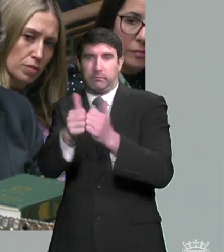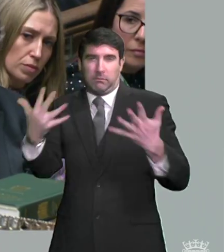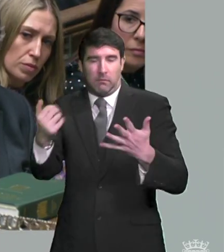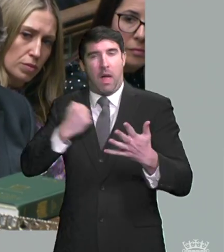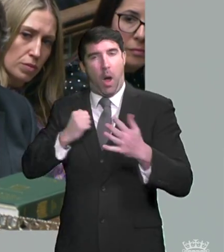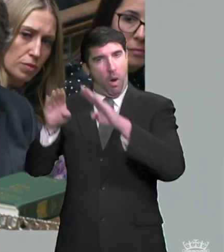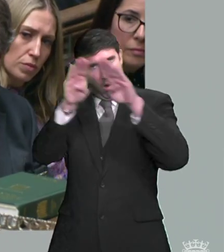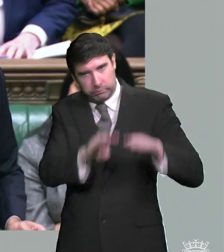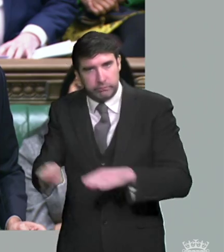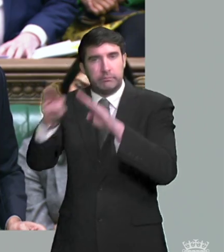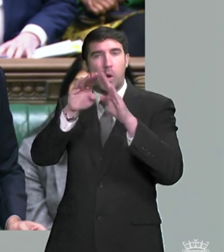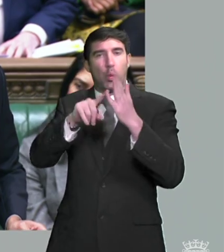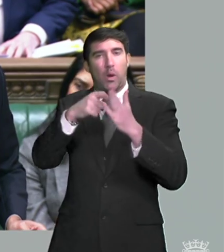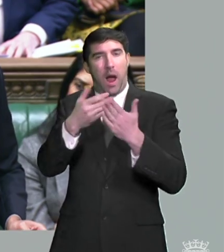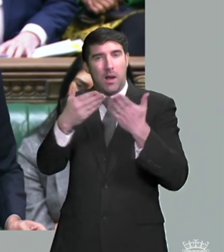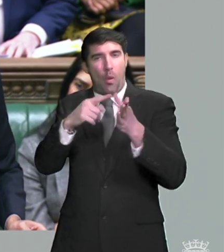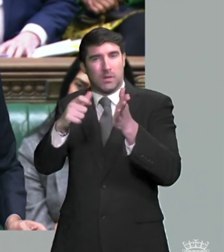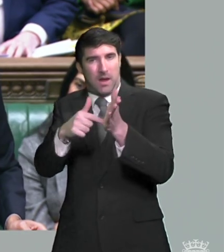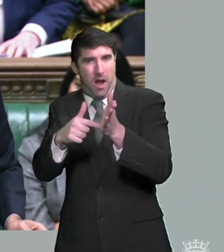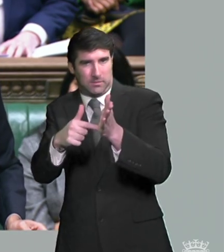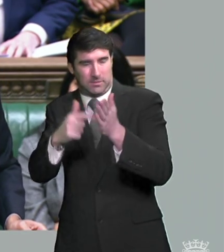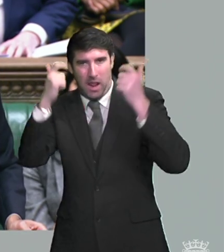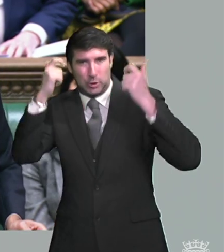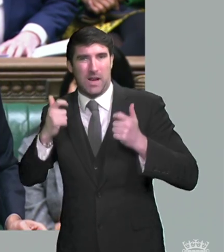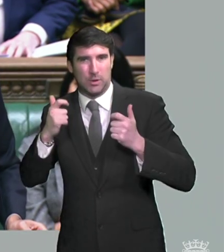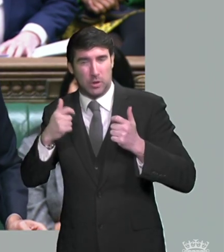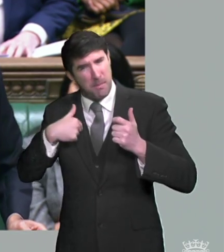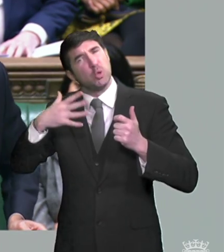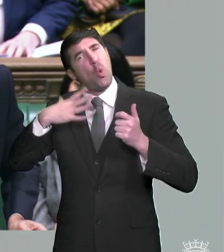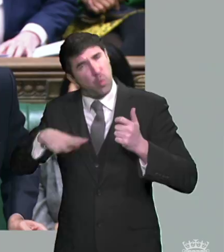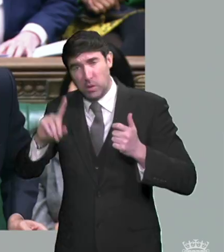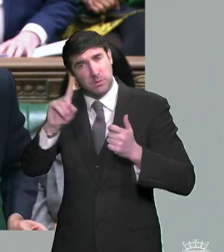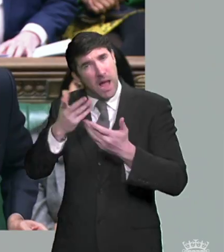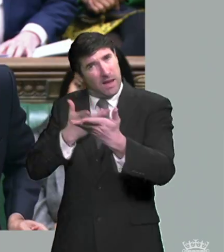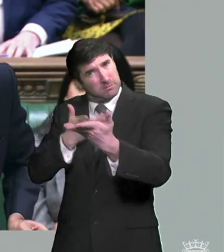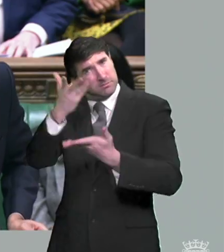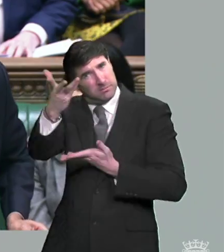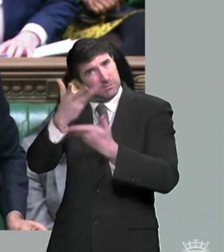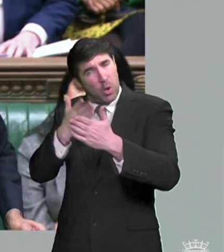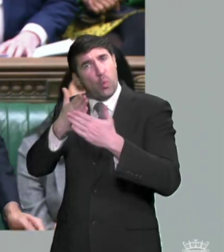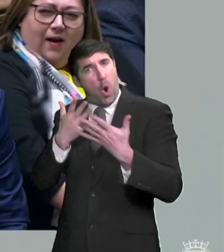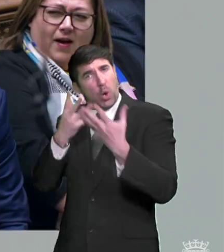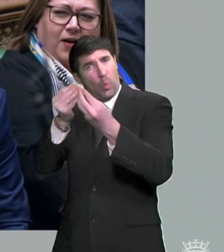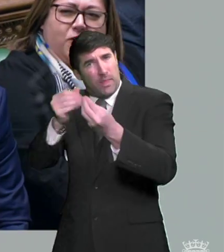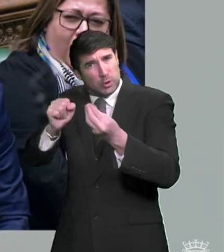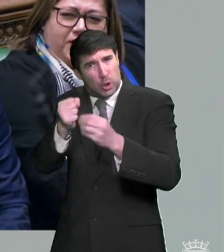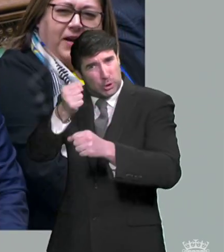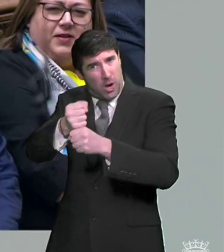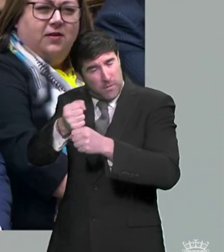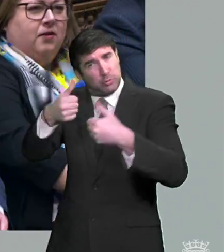As I said previously, however, we want to engage in a dialogue with the Scottish Government to ensure that we can find a constructive way through.